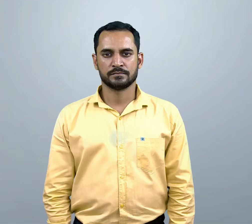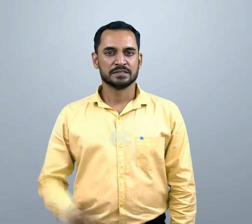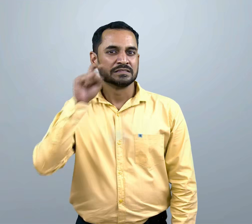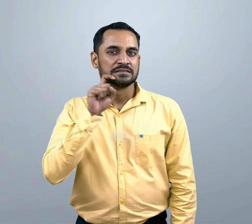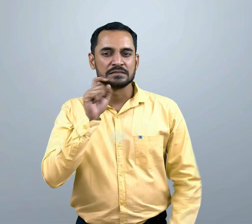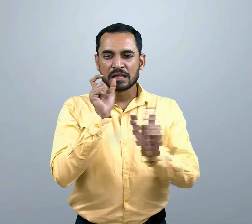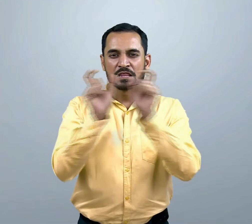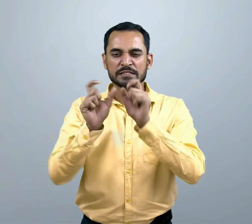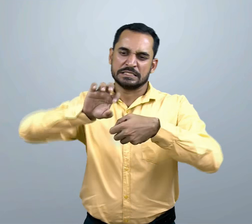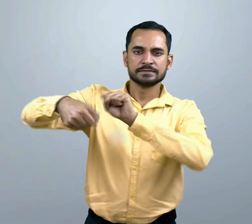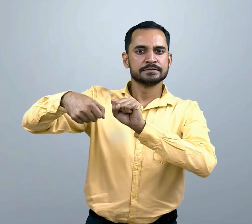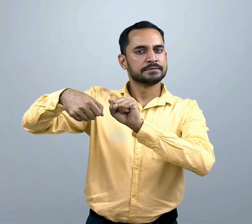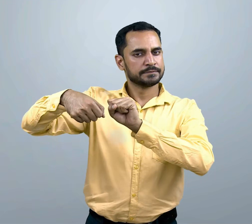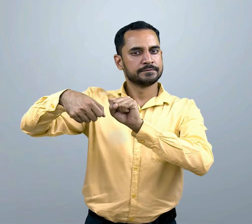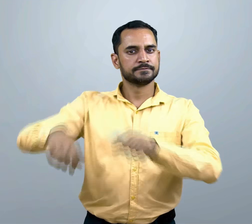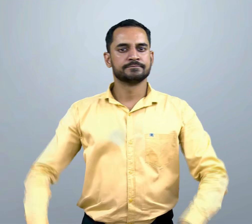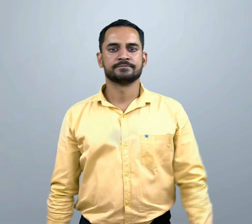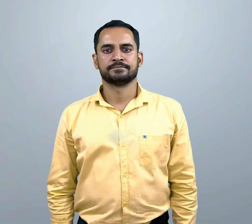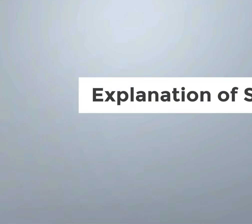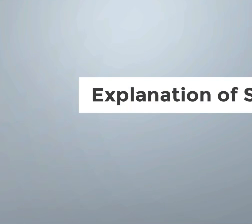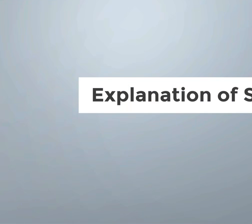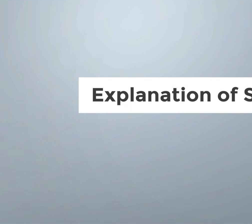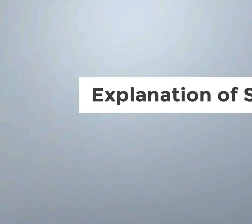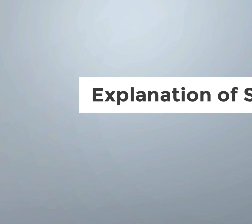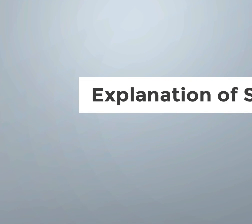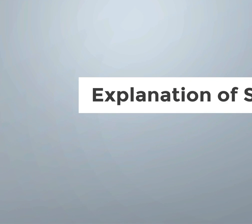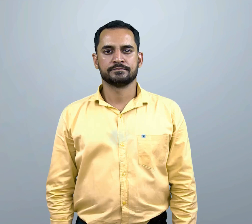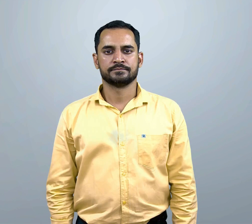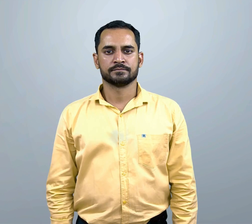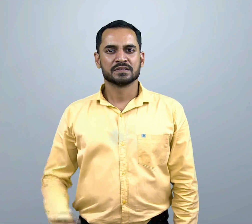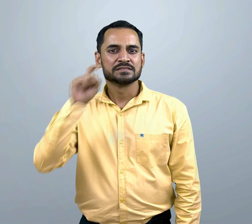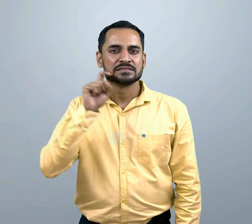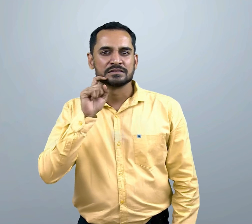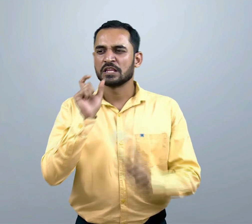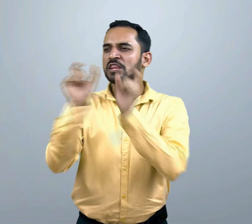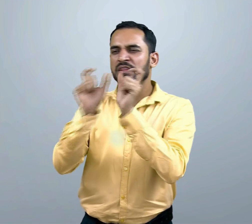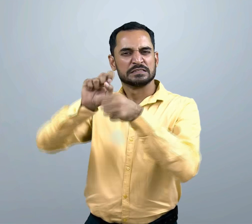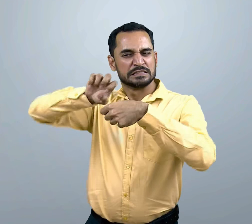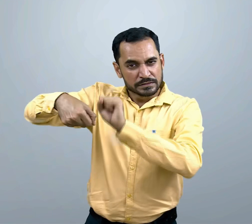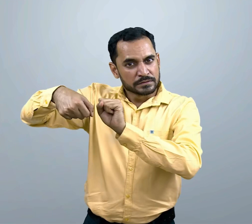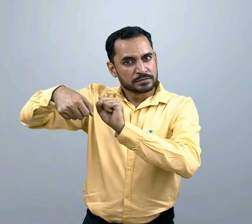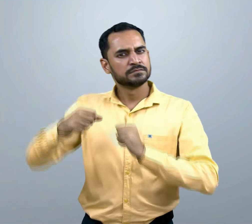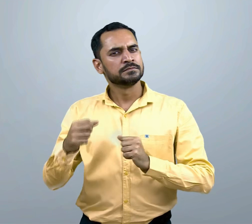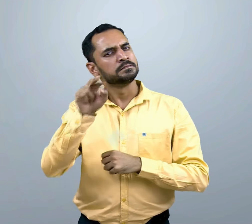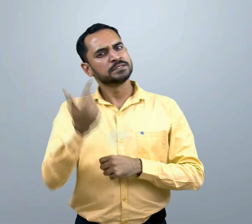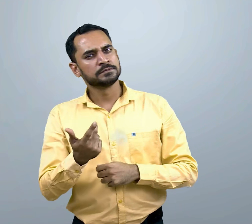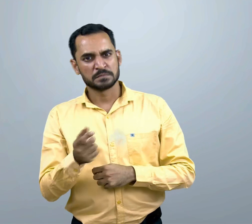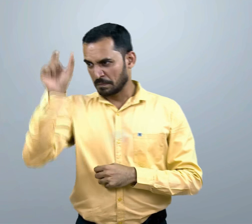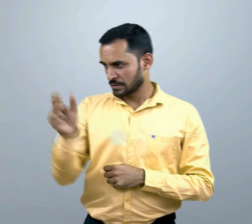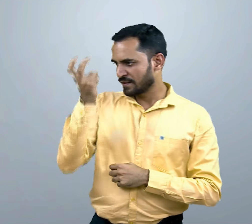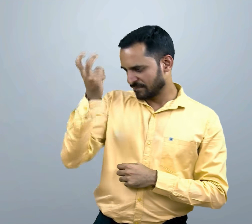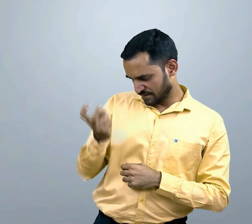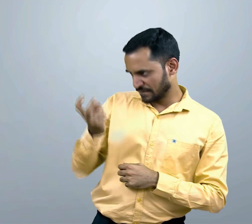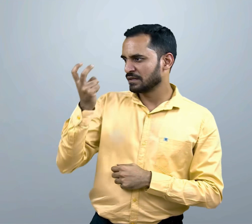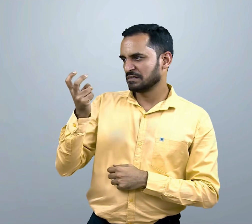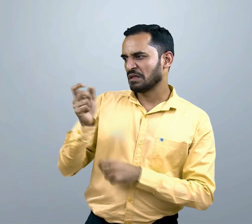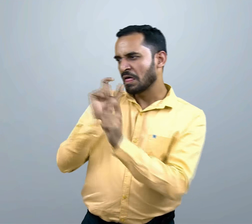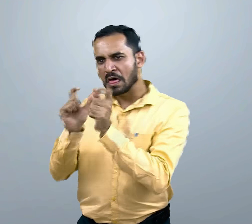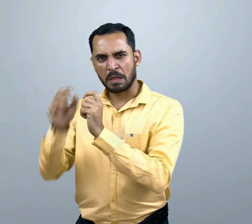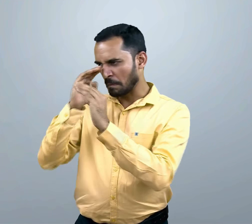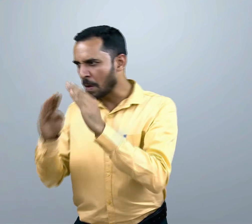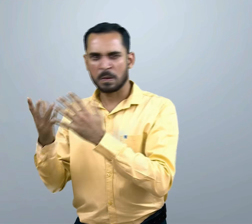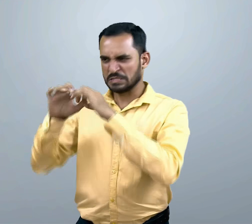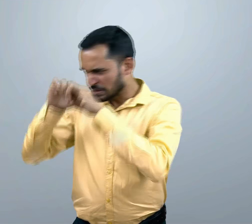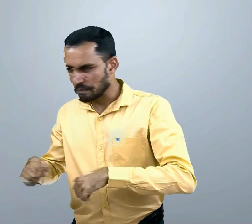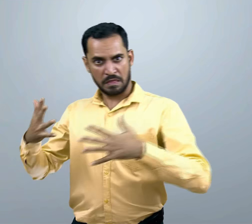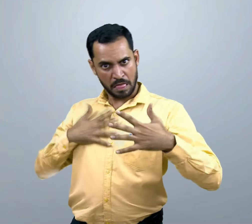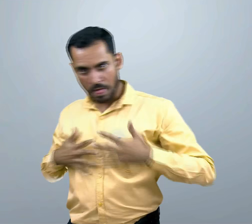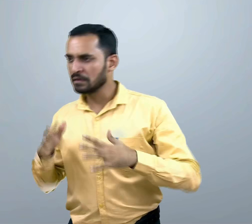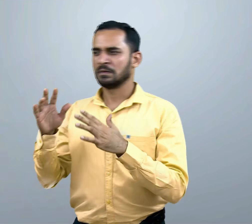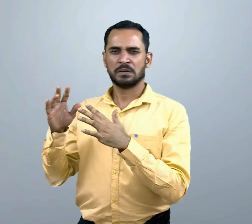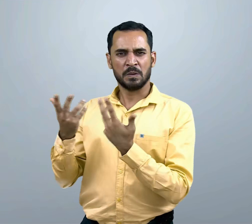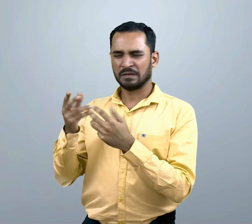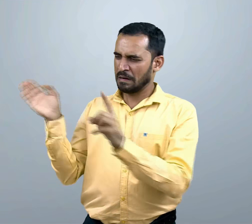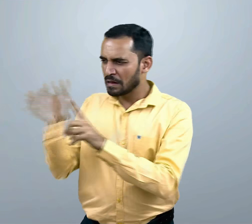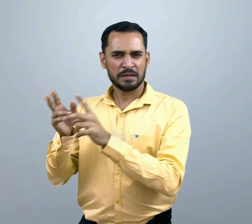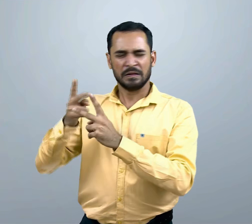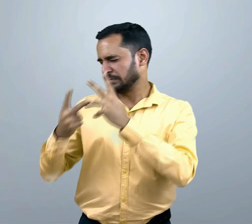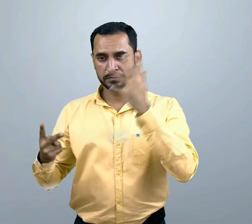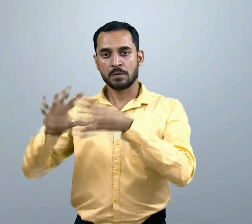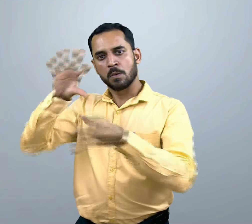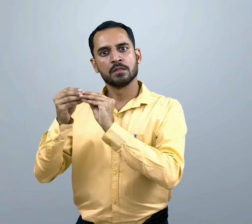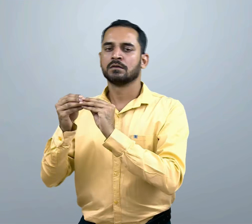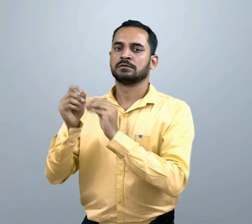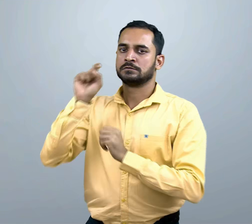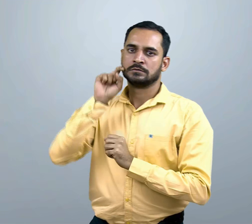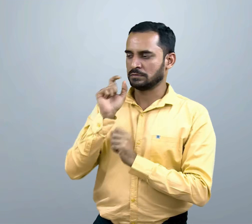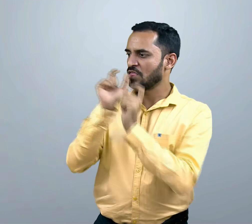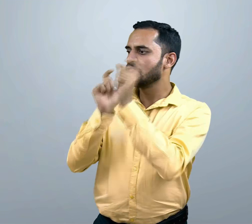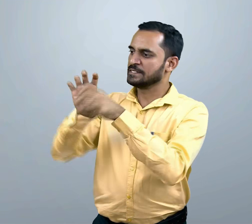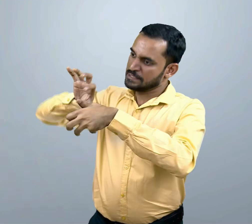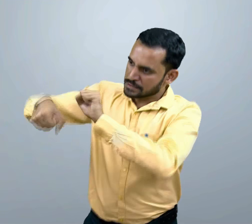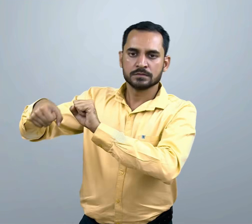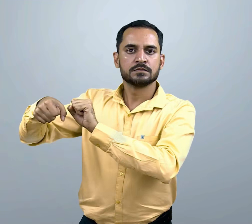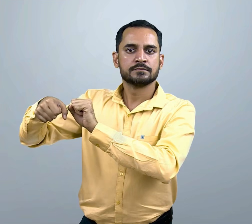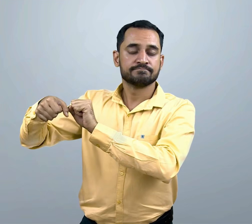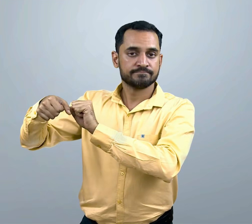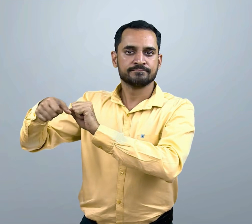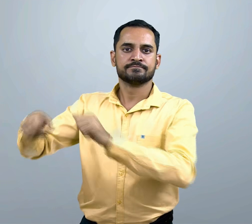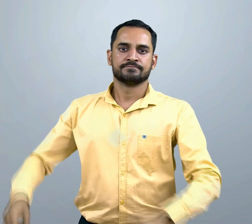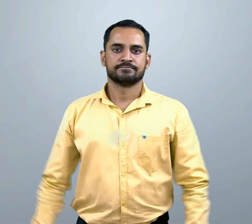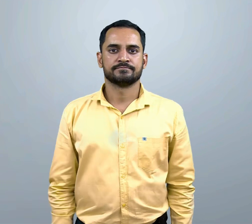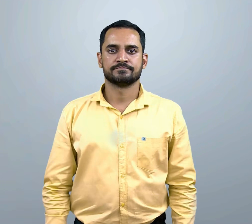Sexual Abuse